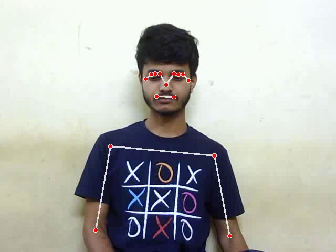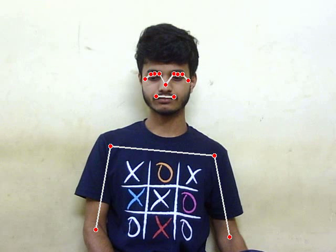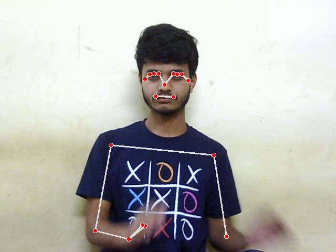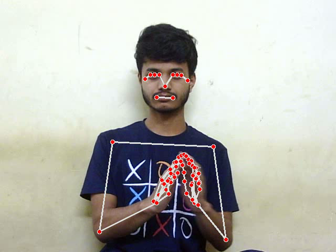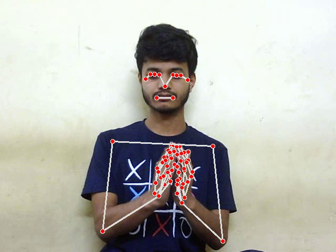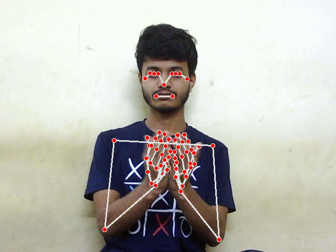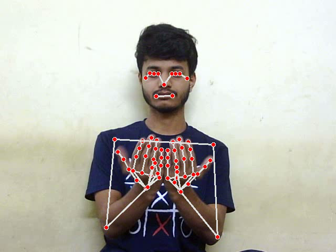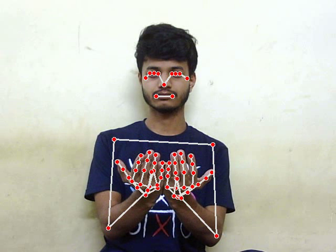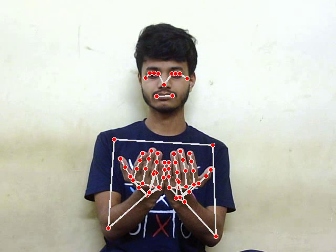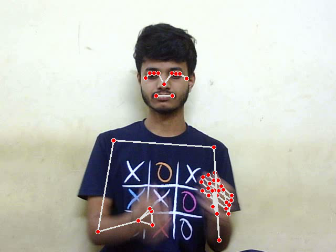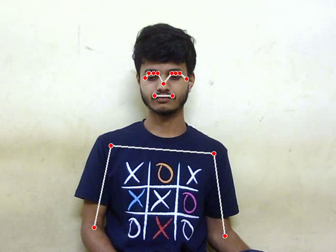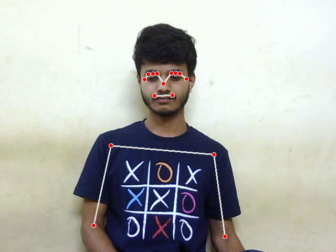book